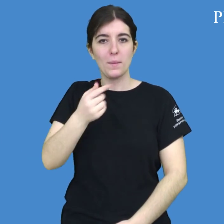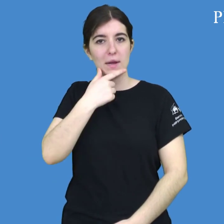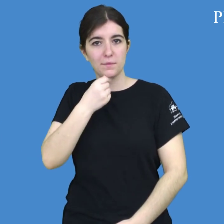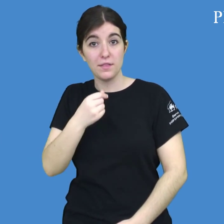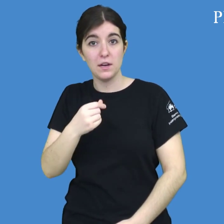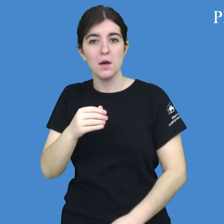fácil